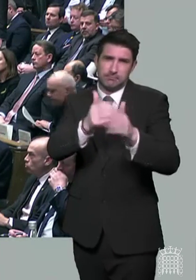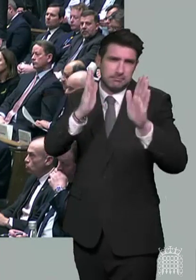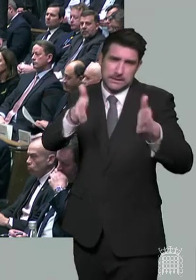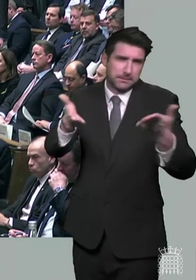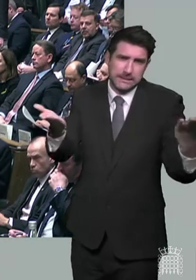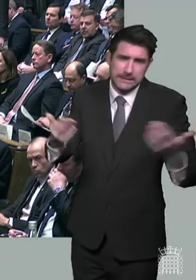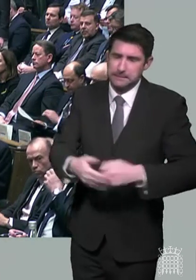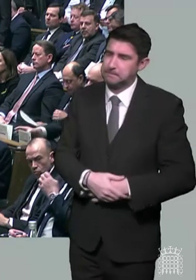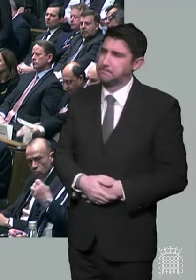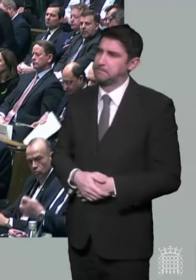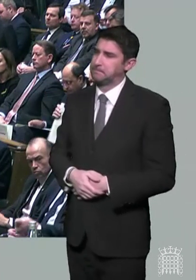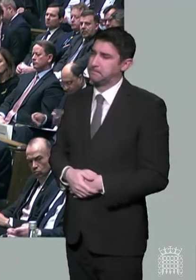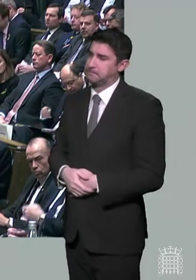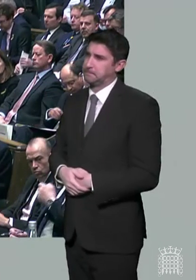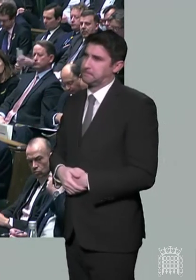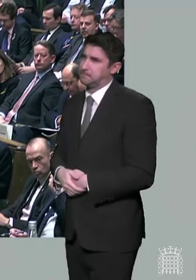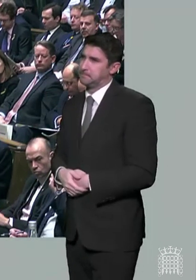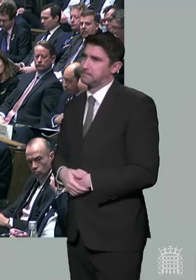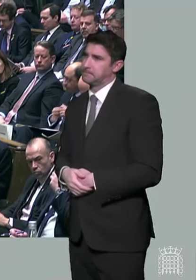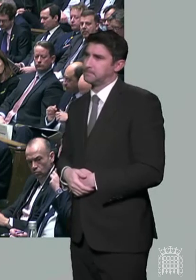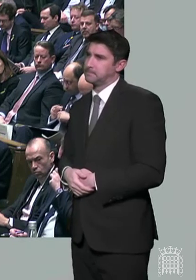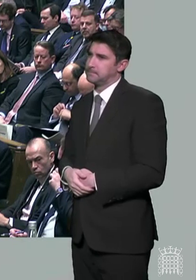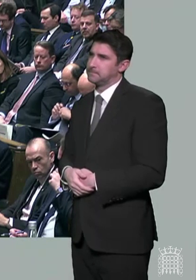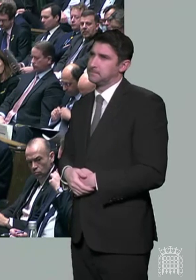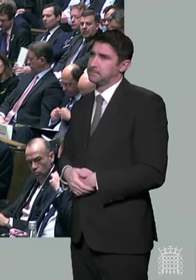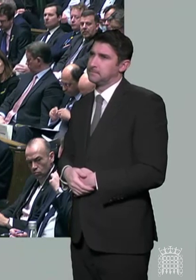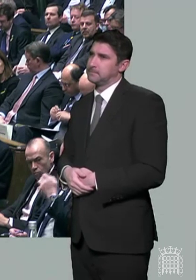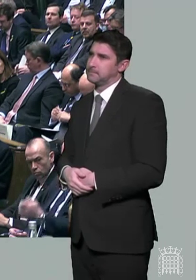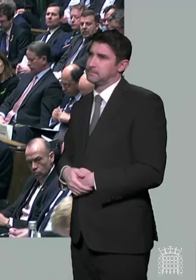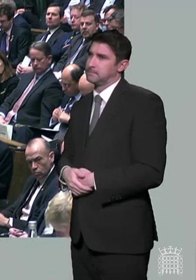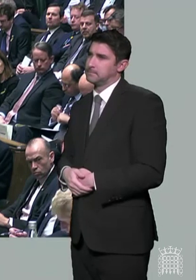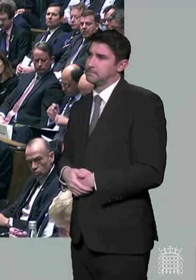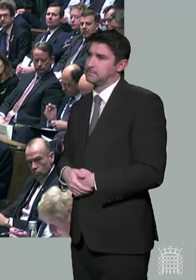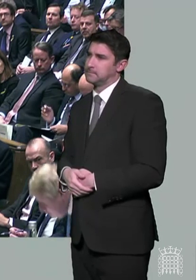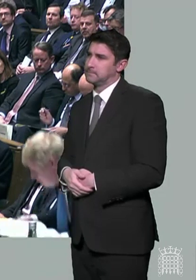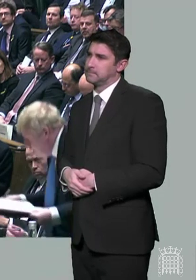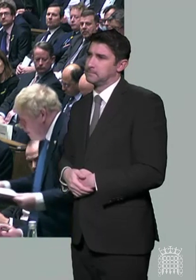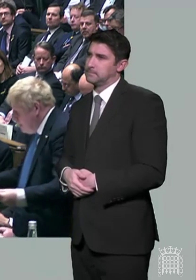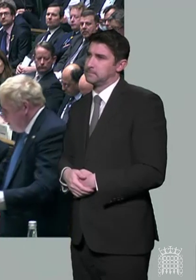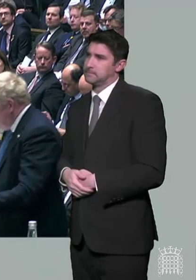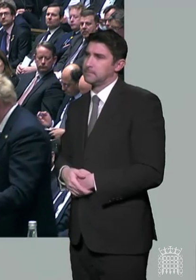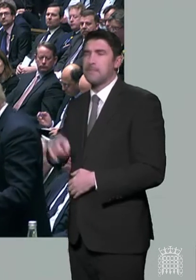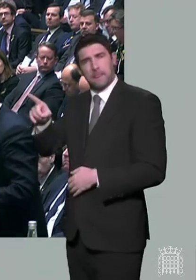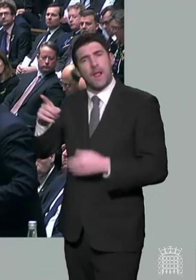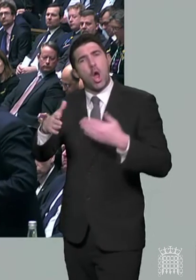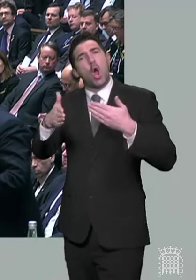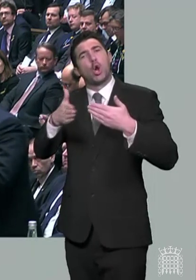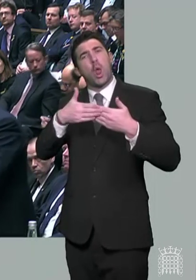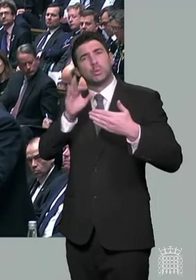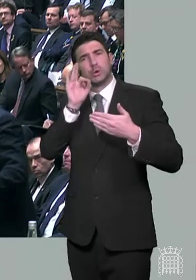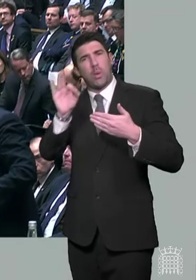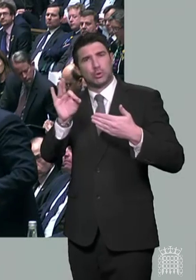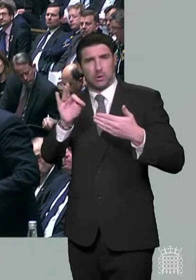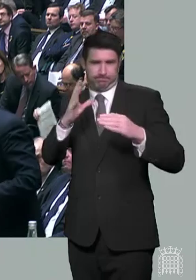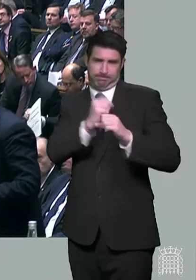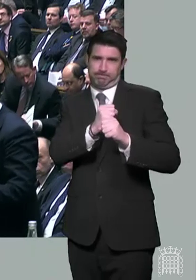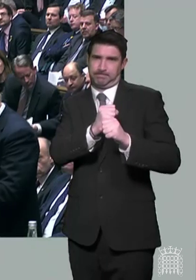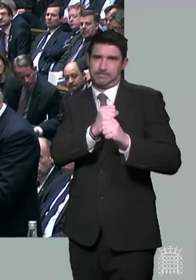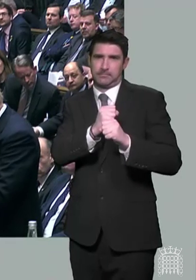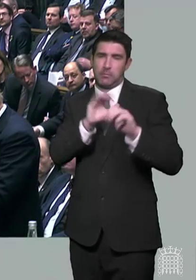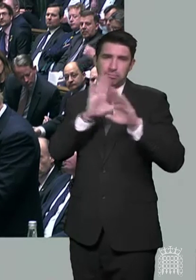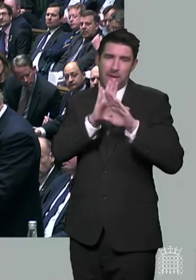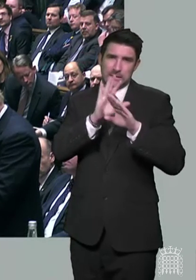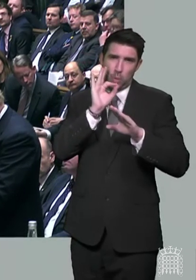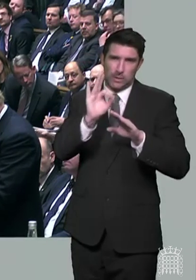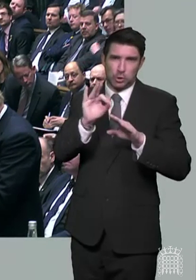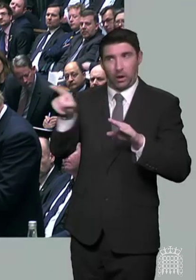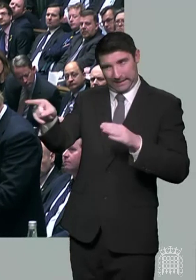What assessment he has made of the viability of a potential foreign lobbying Bill and economic crime Bill.